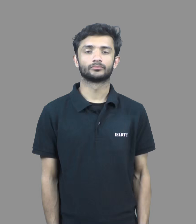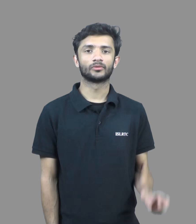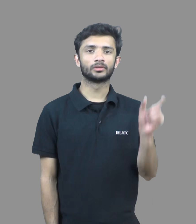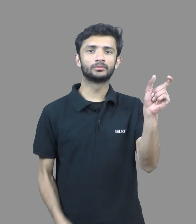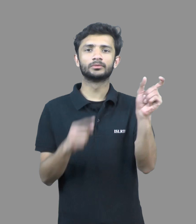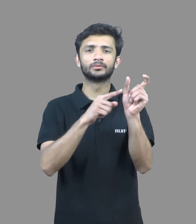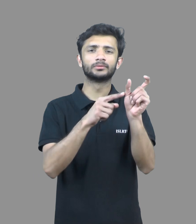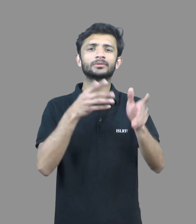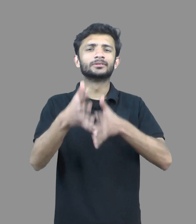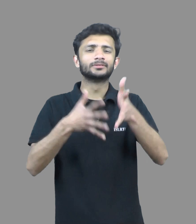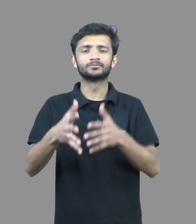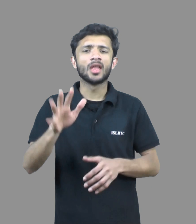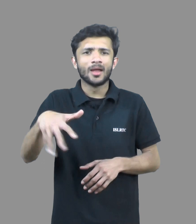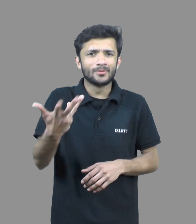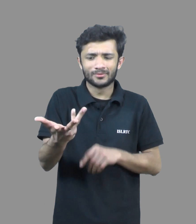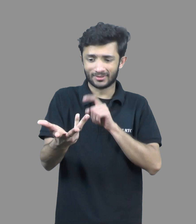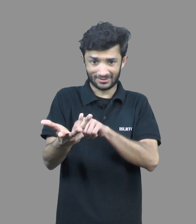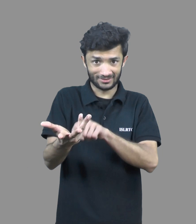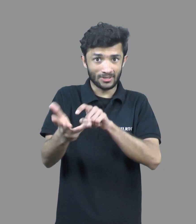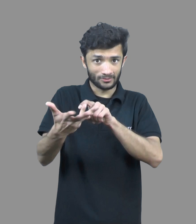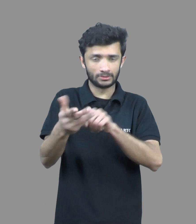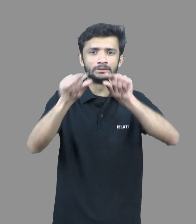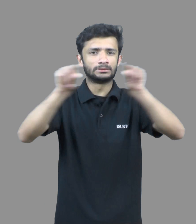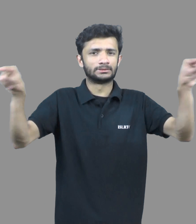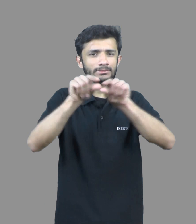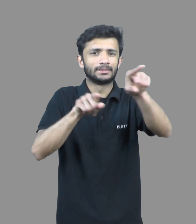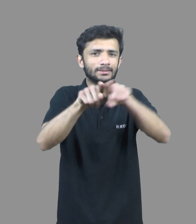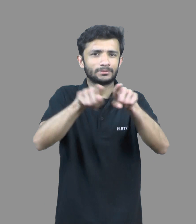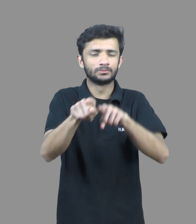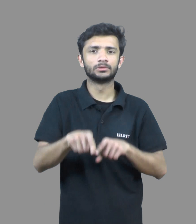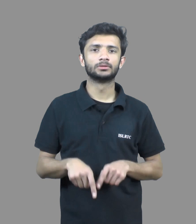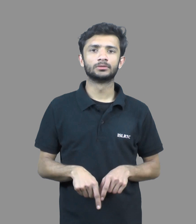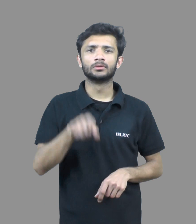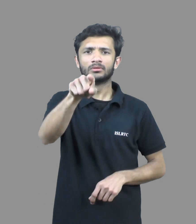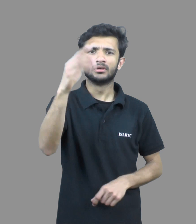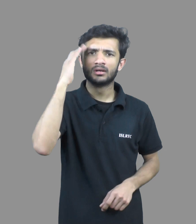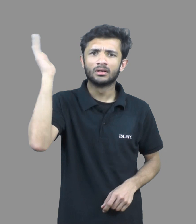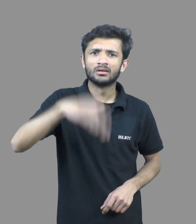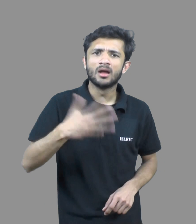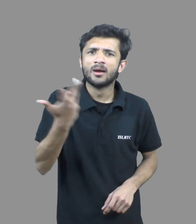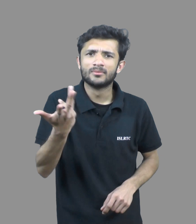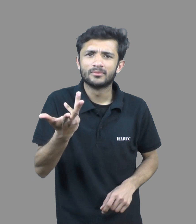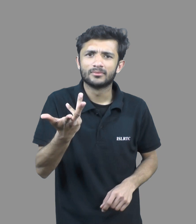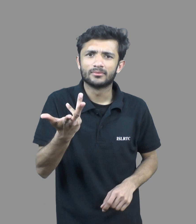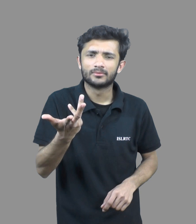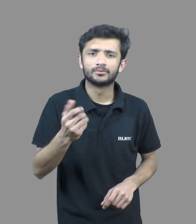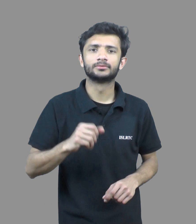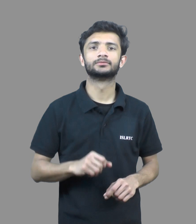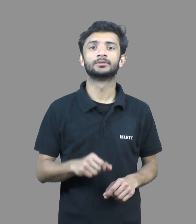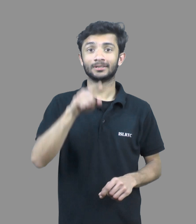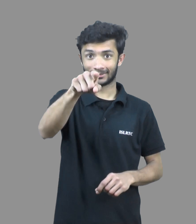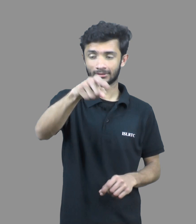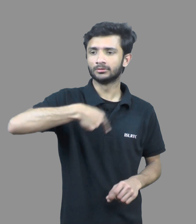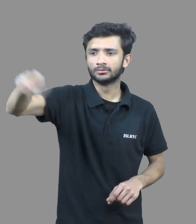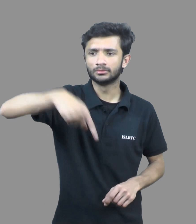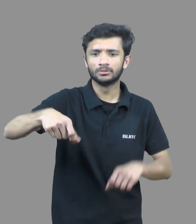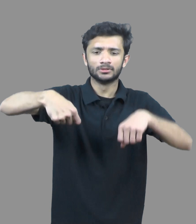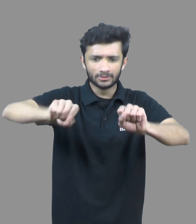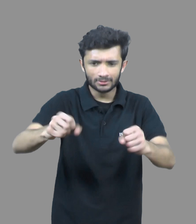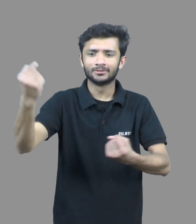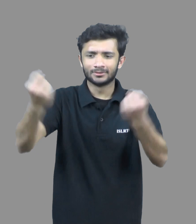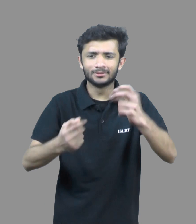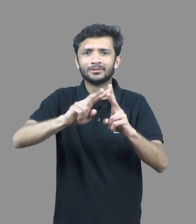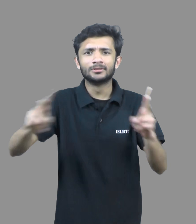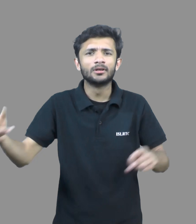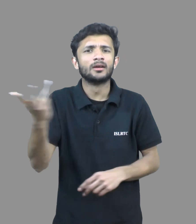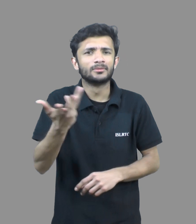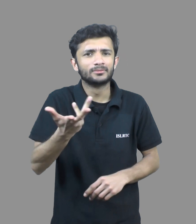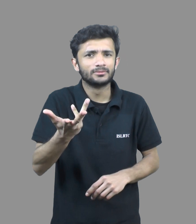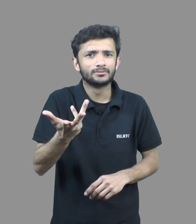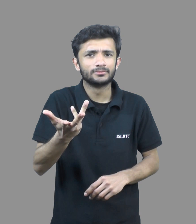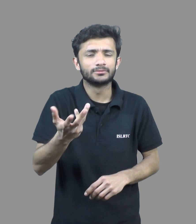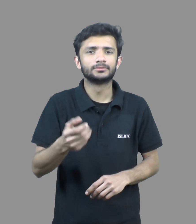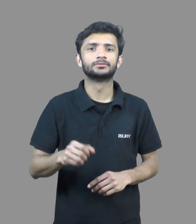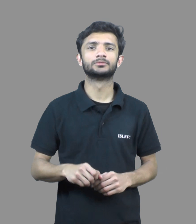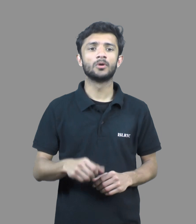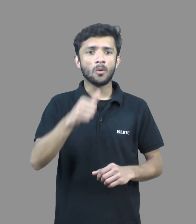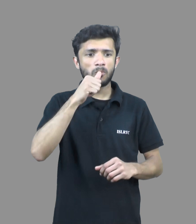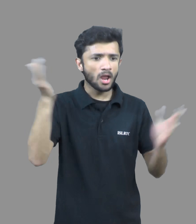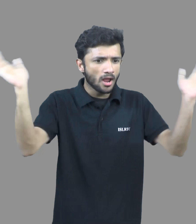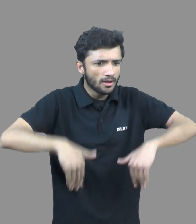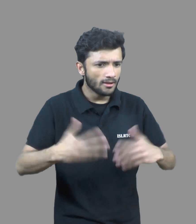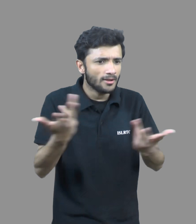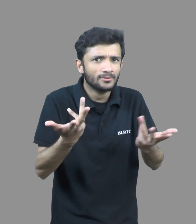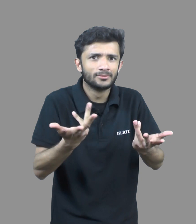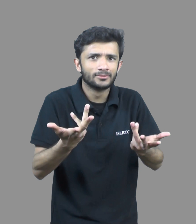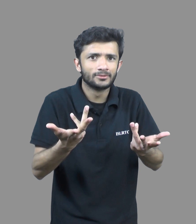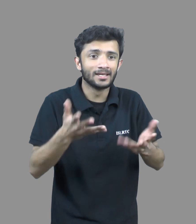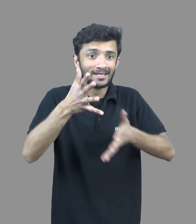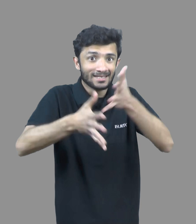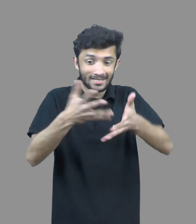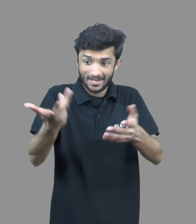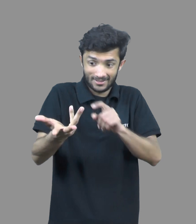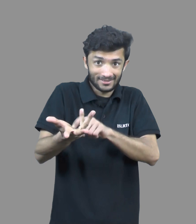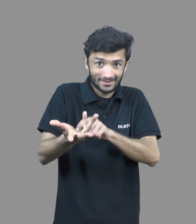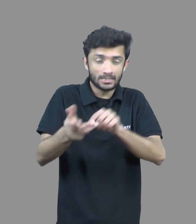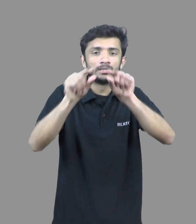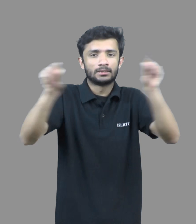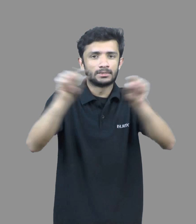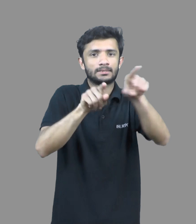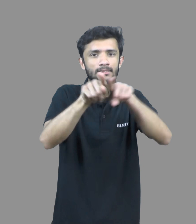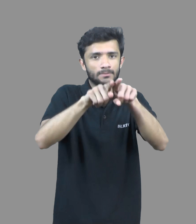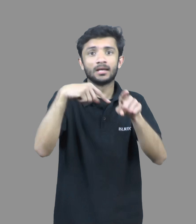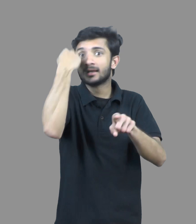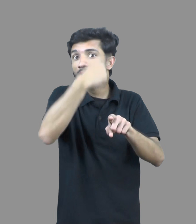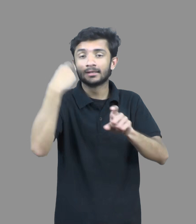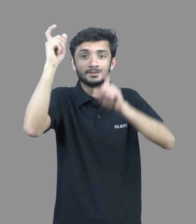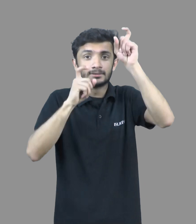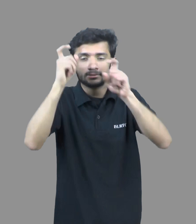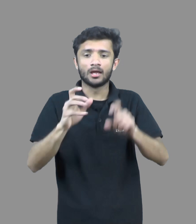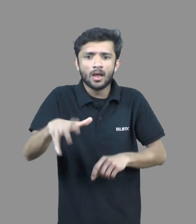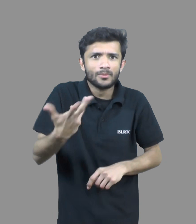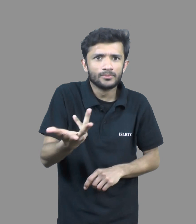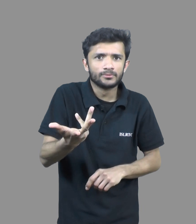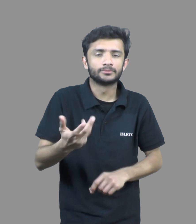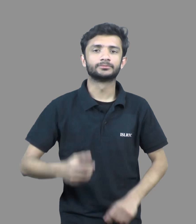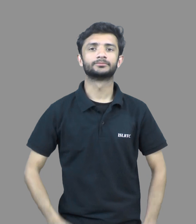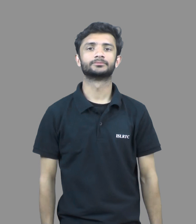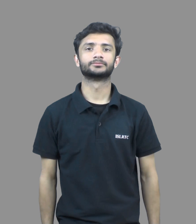How